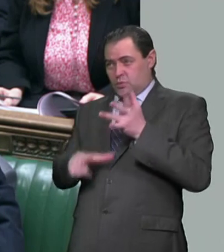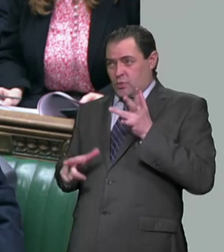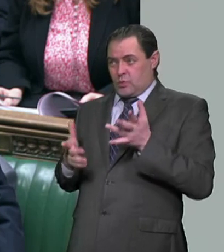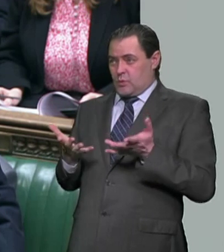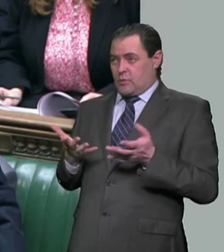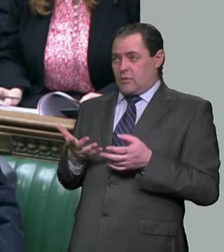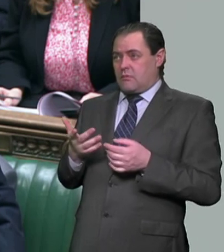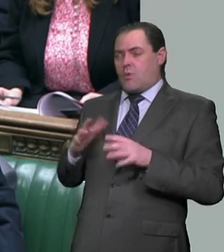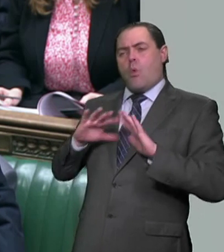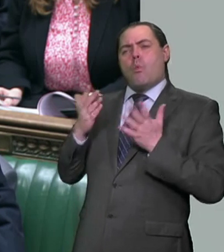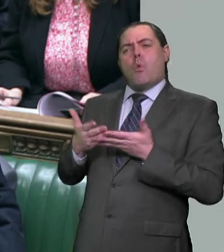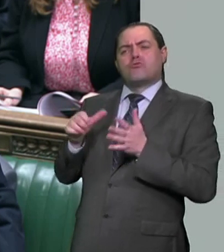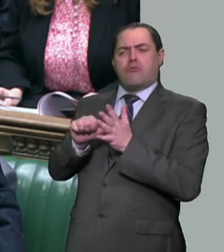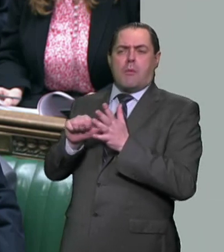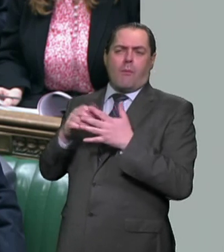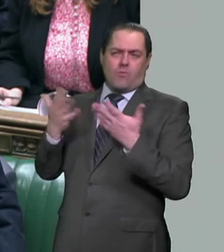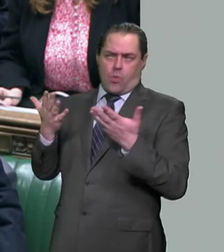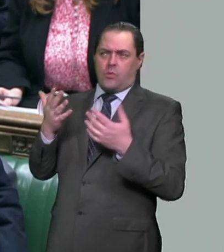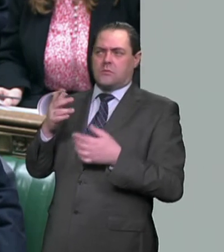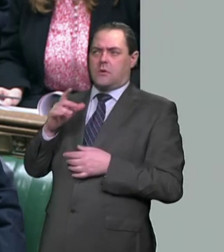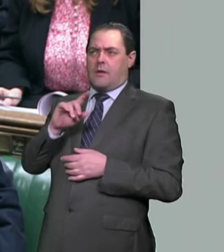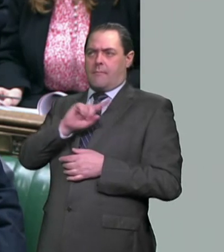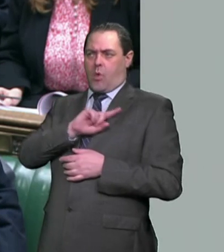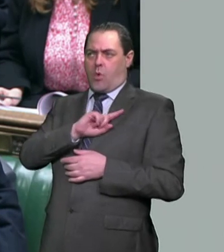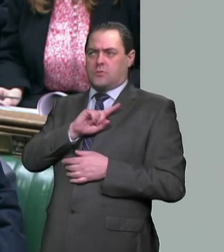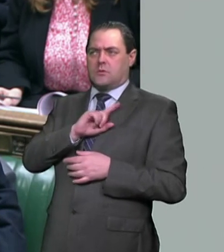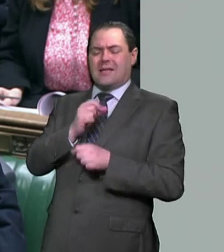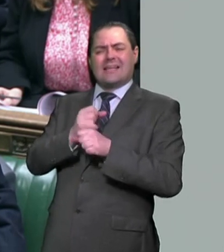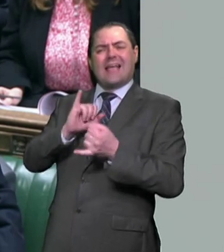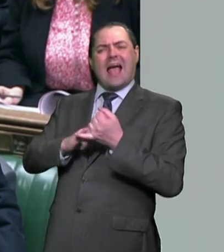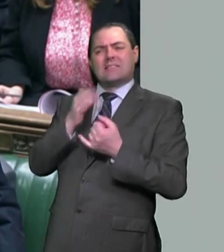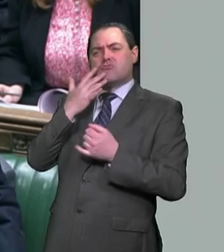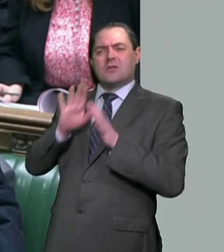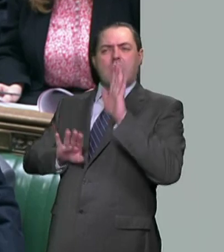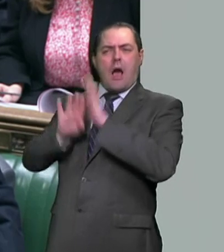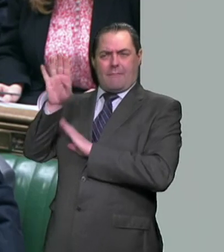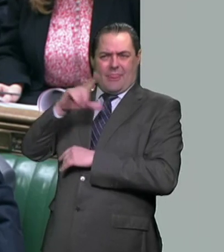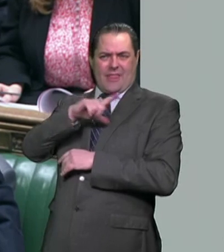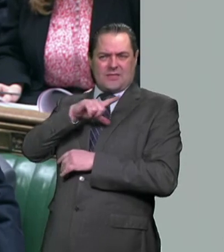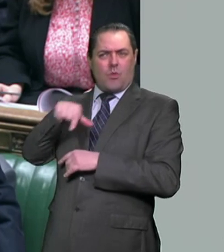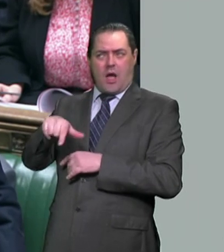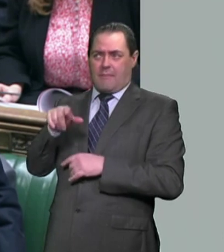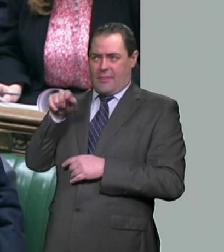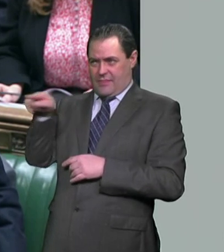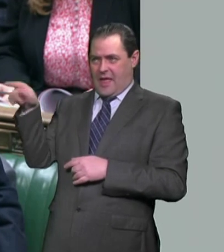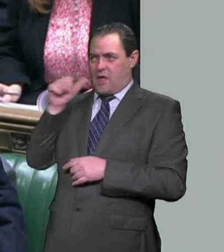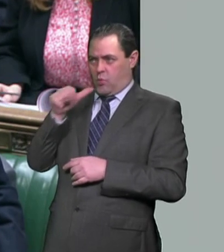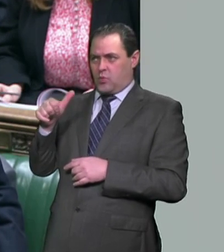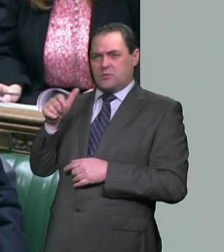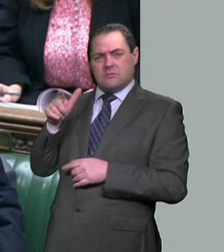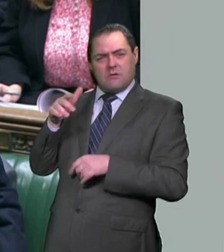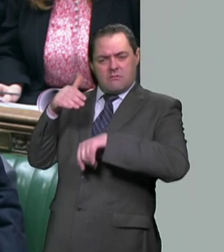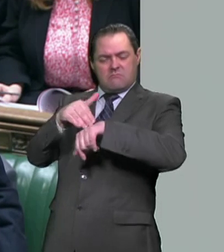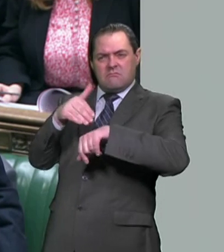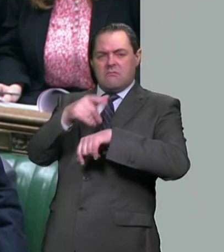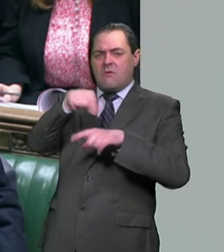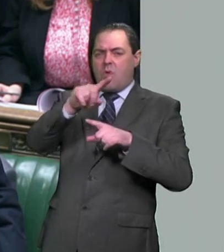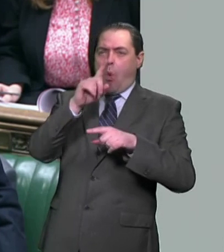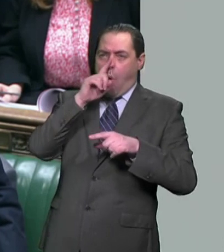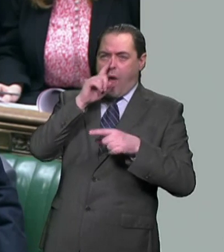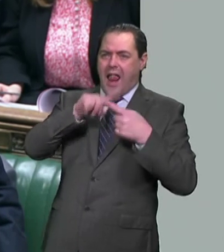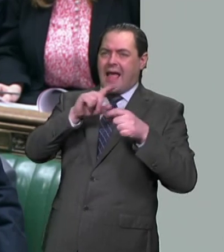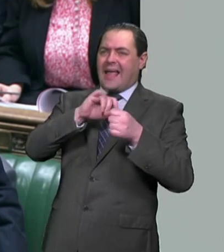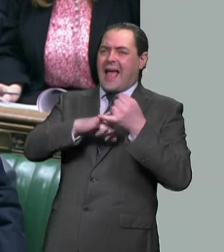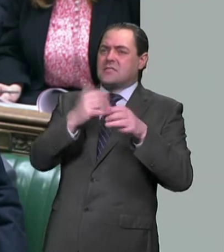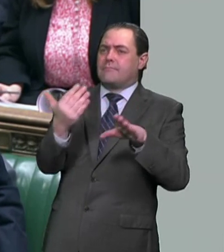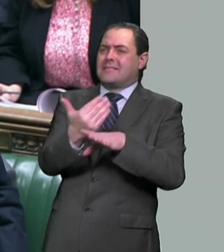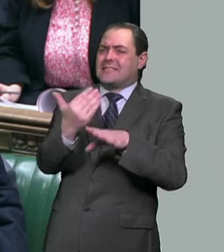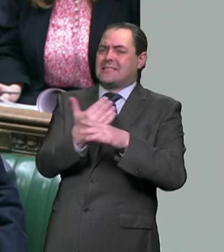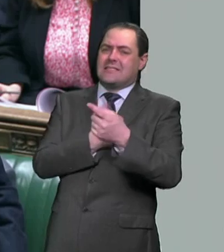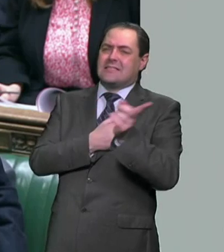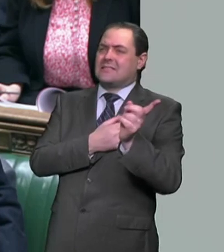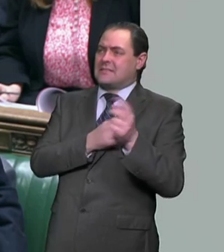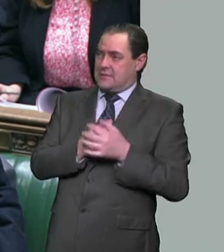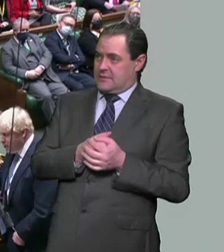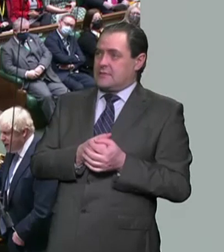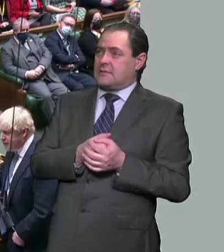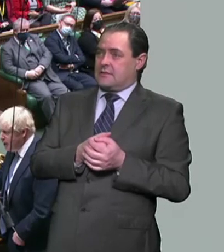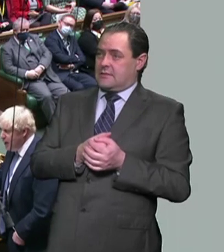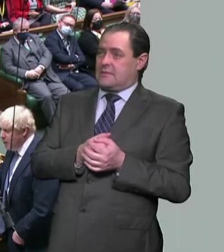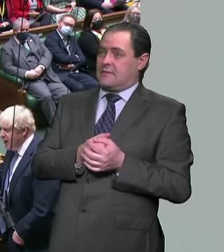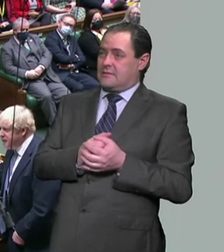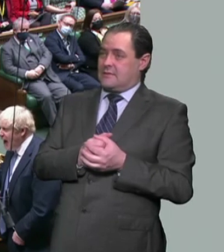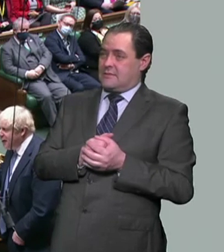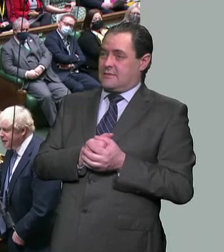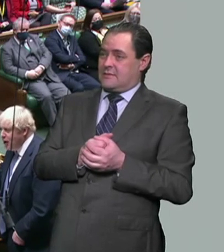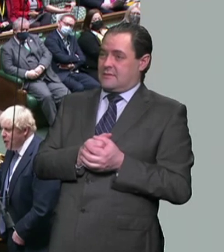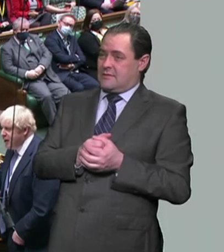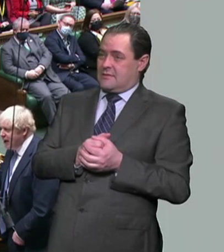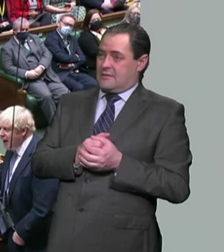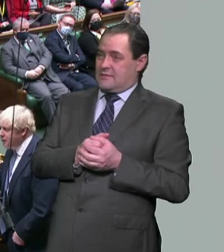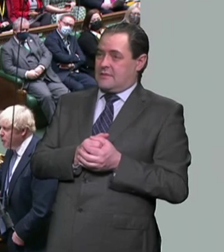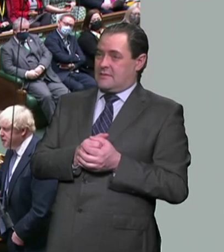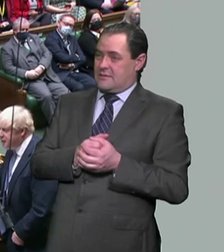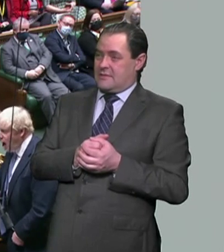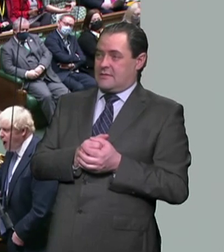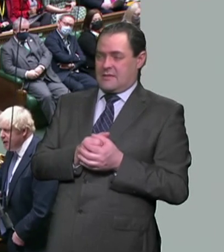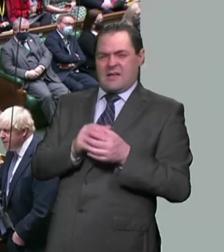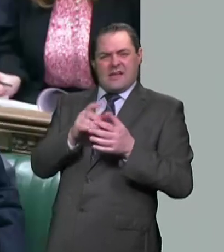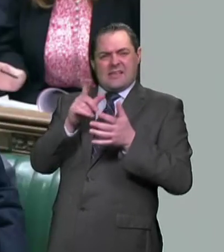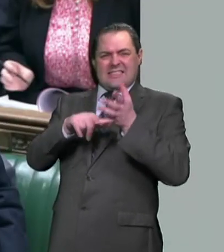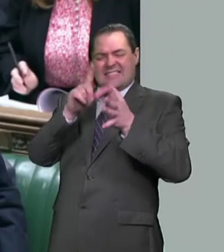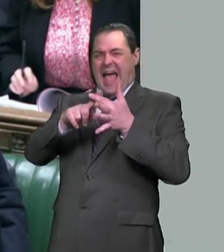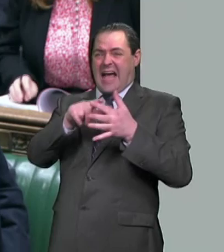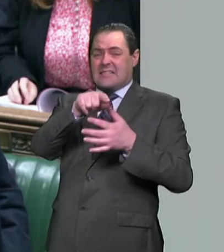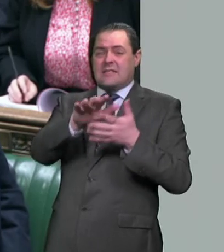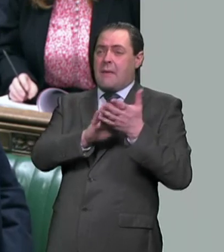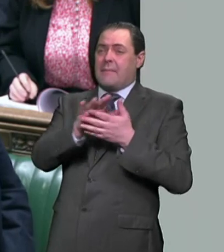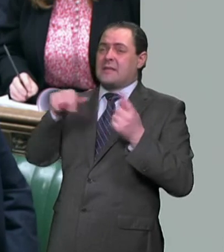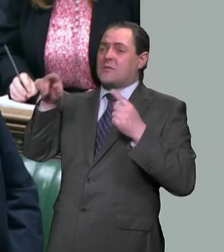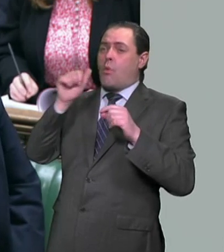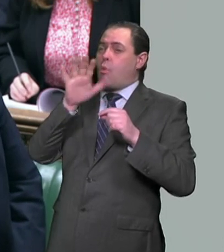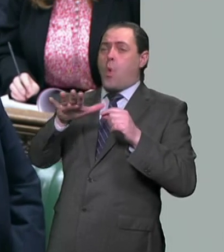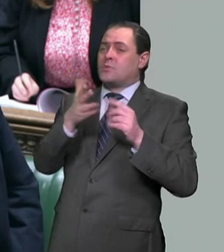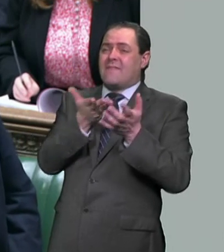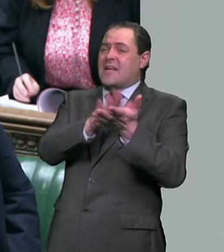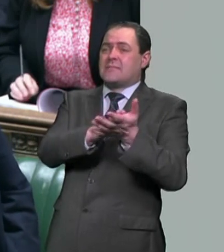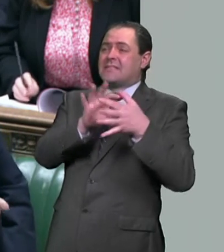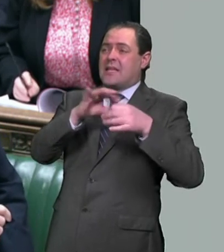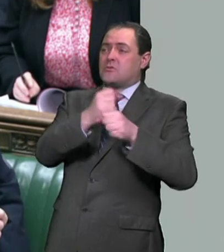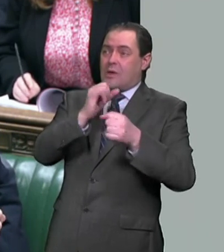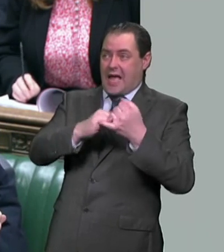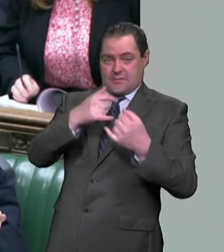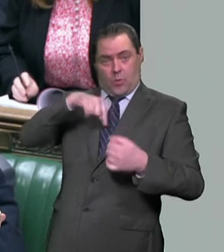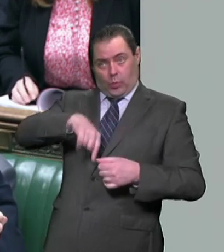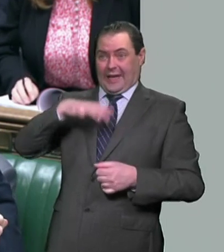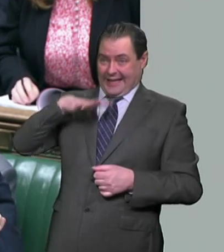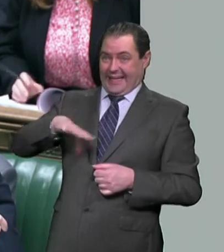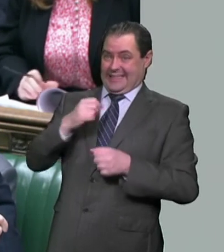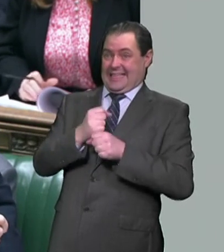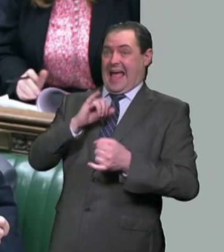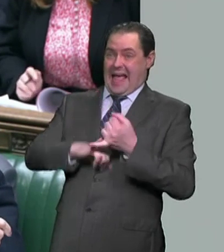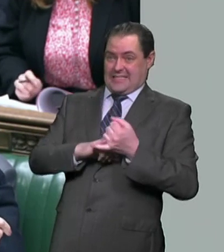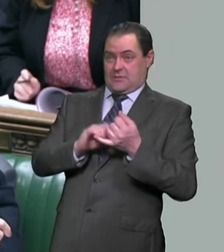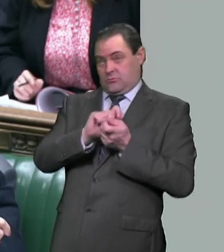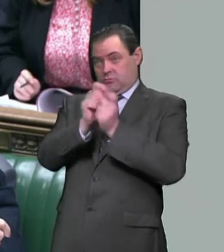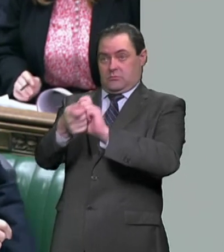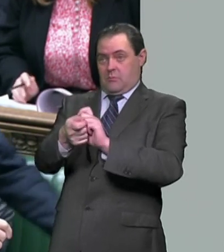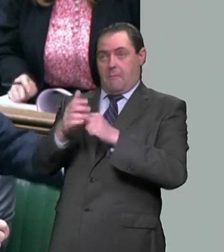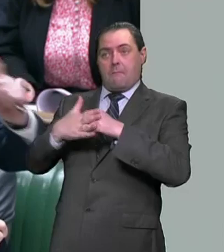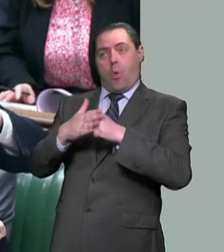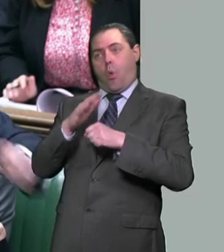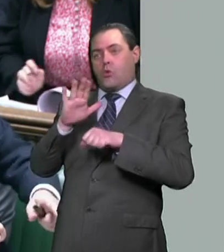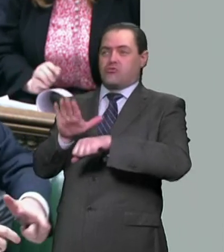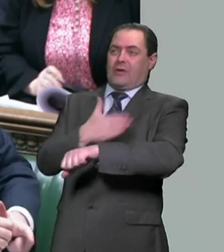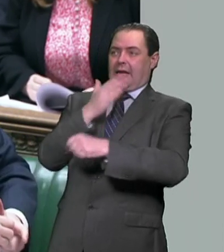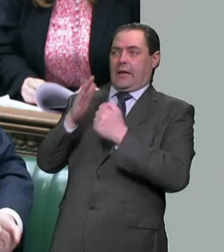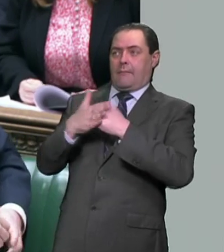This is a global problem, caused by the spike in gas prices, but what Labour would do is clobber the oil and gas companies right now— Yes they would—with a tax that would deter investment in gas, just when this country needs gas as we transition to green fuel.